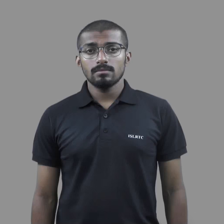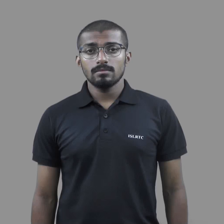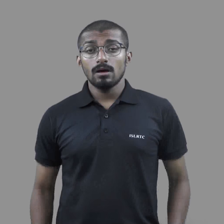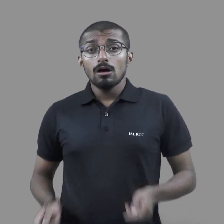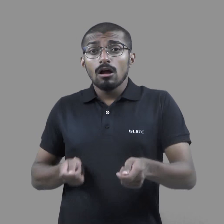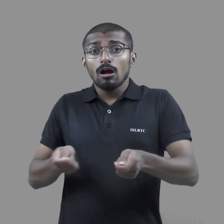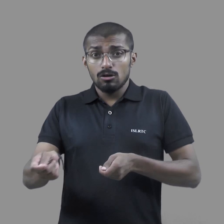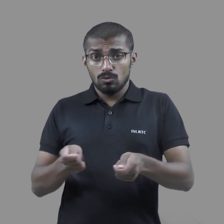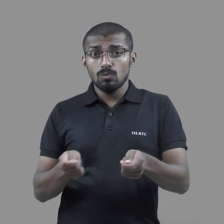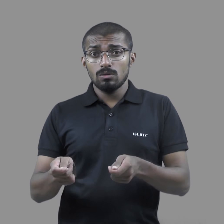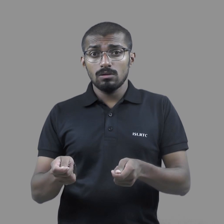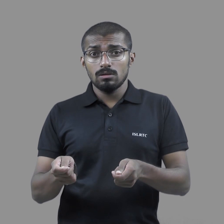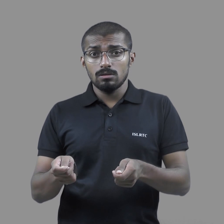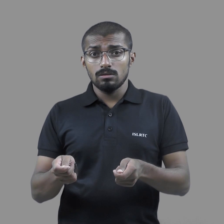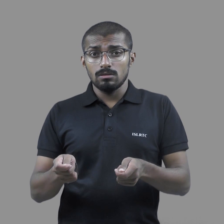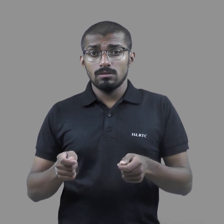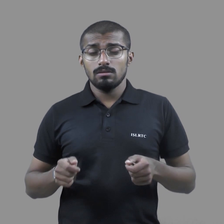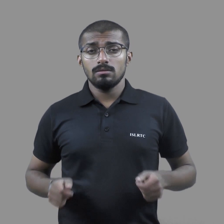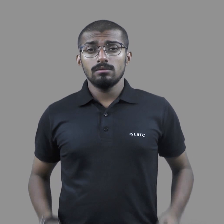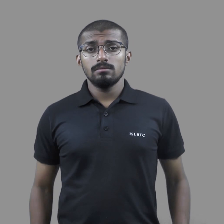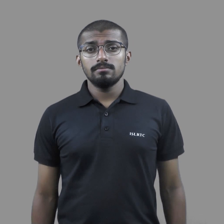Control Manage